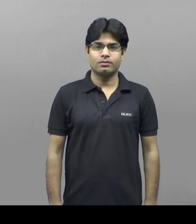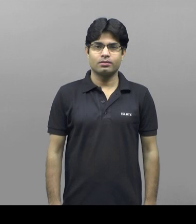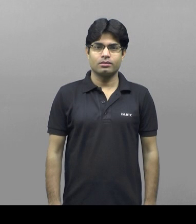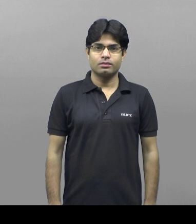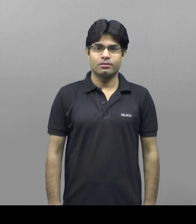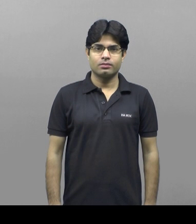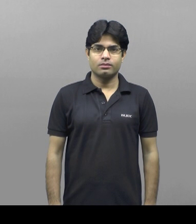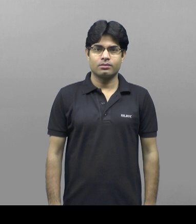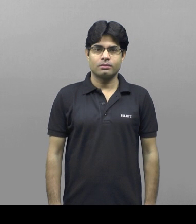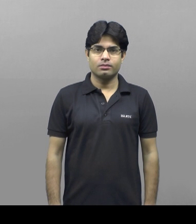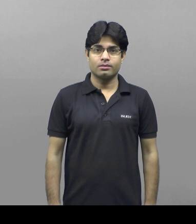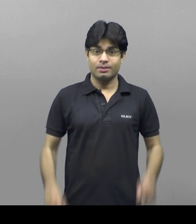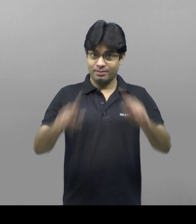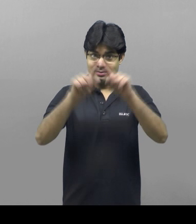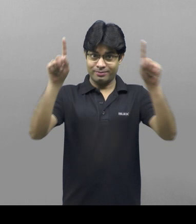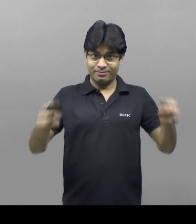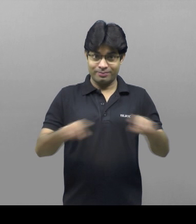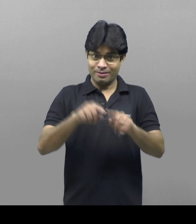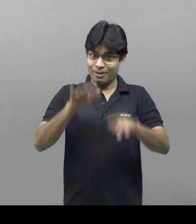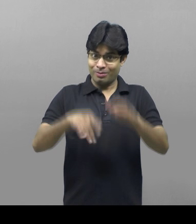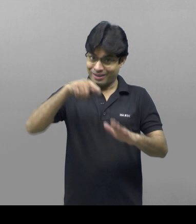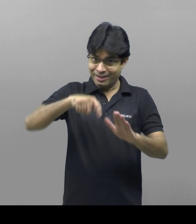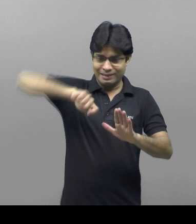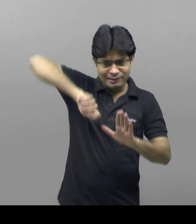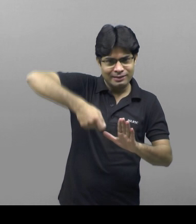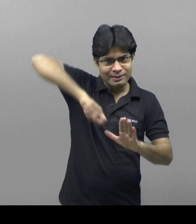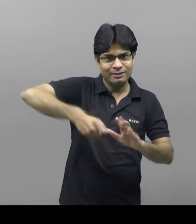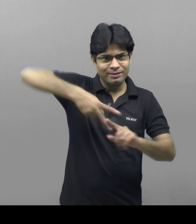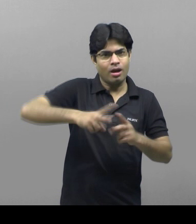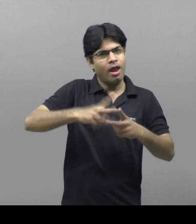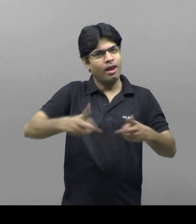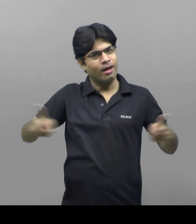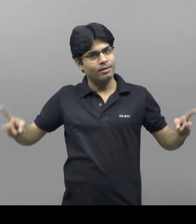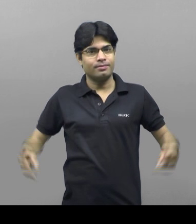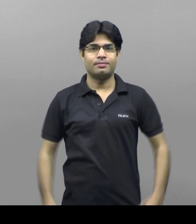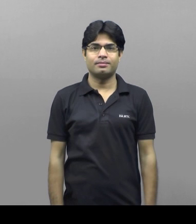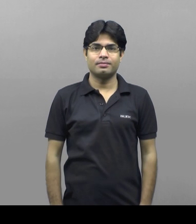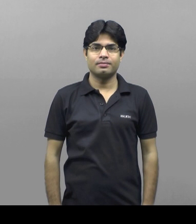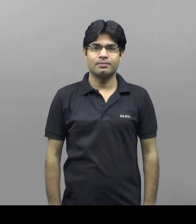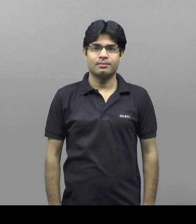Hardware